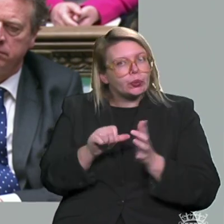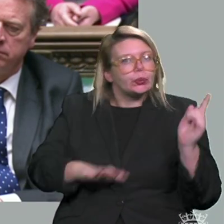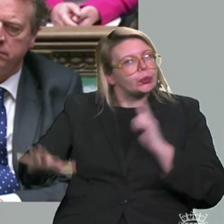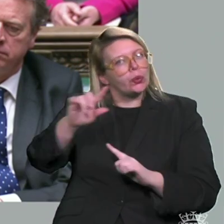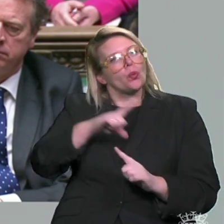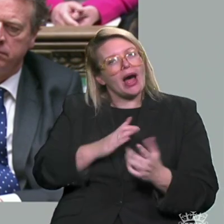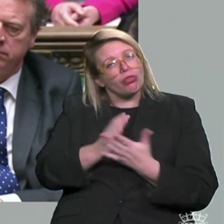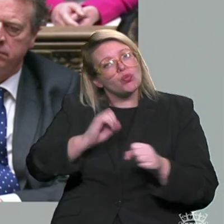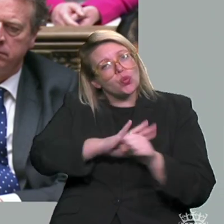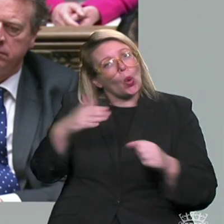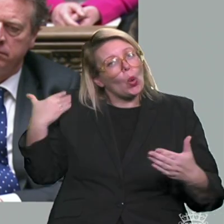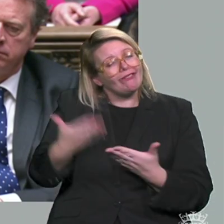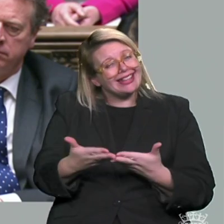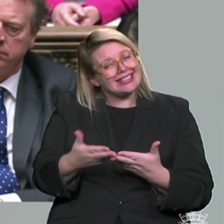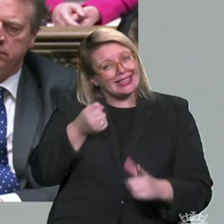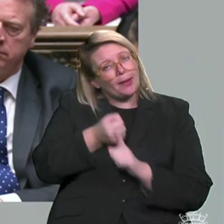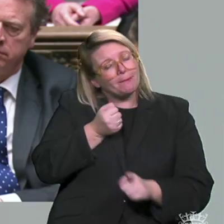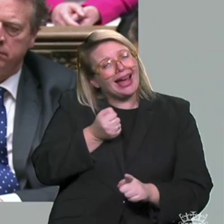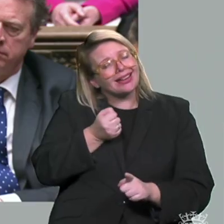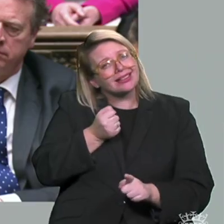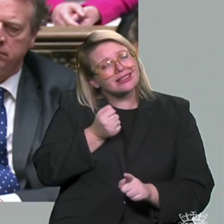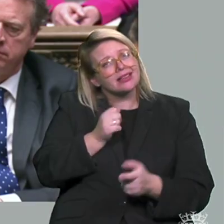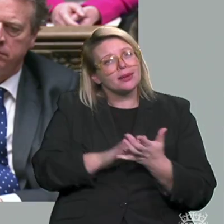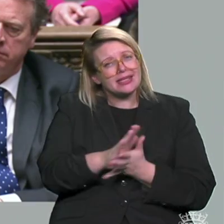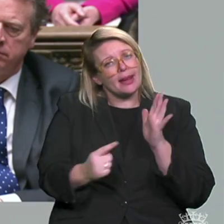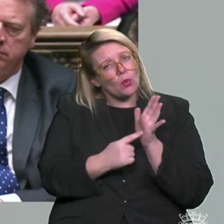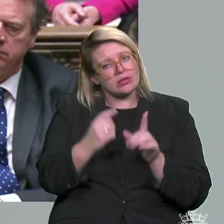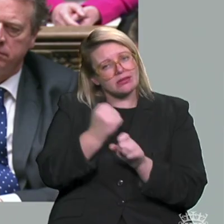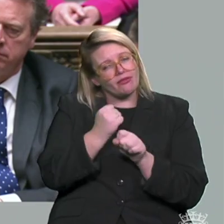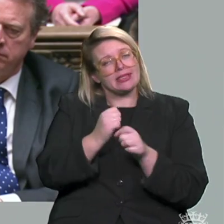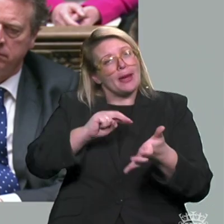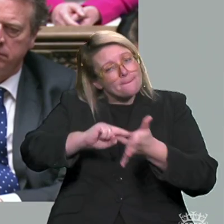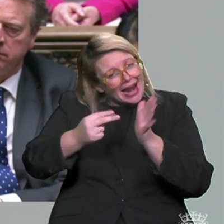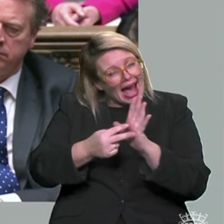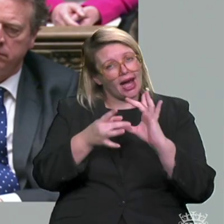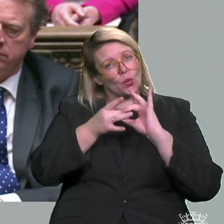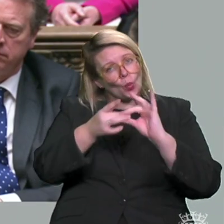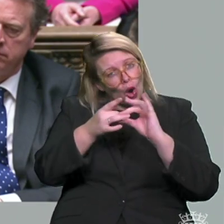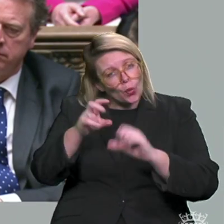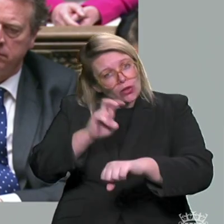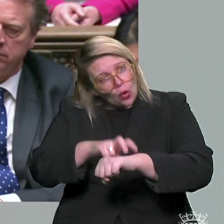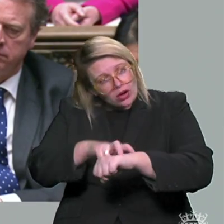The right thing to do is to have a clear plan in place to work with doctors and nurses to ease that pressure.